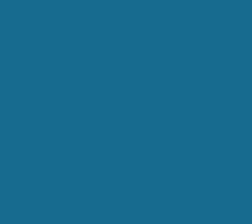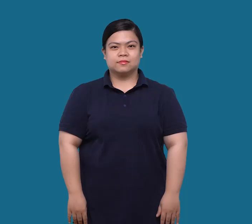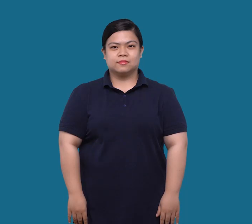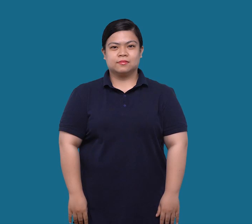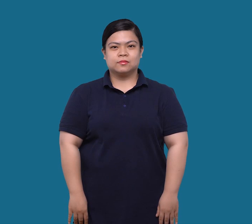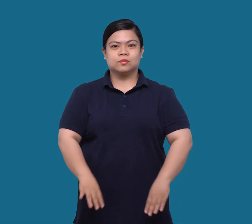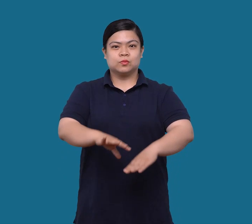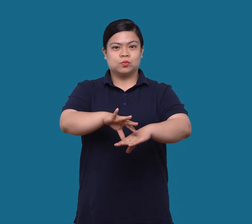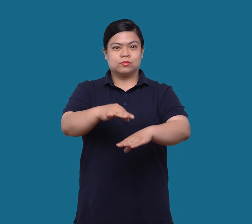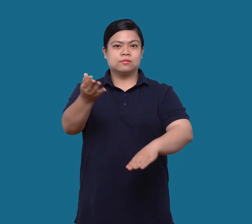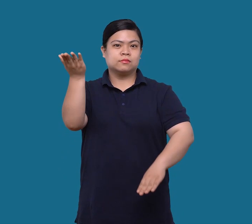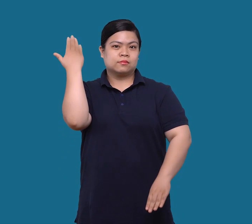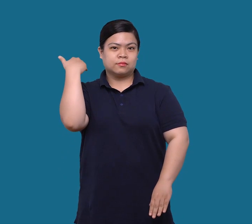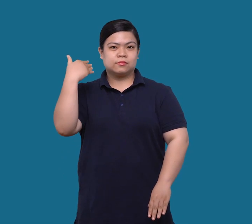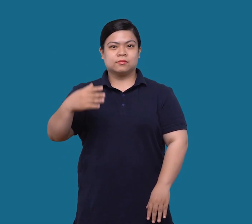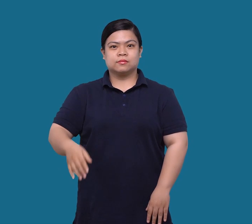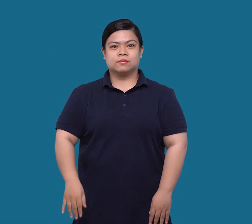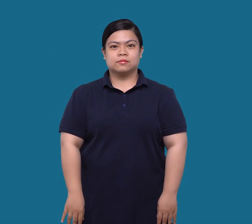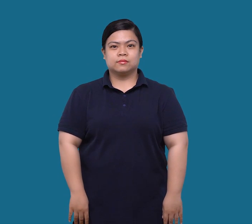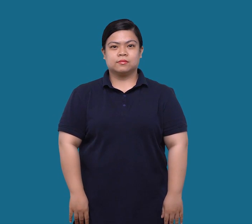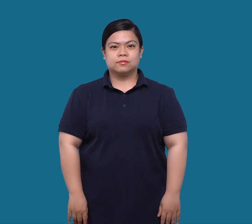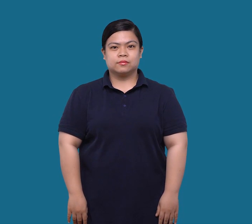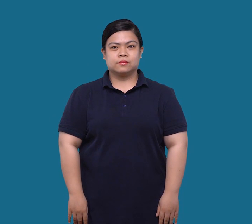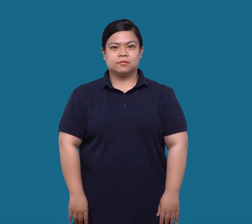tuần trước